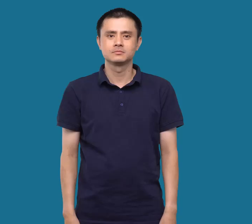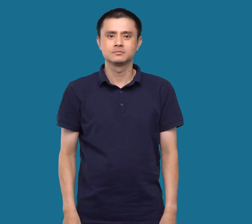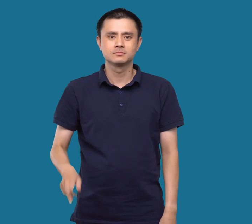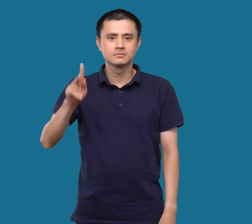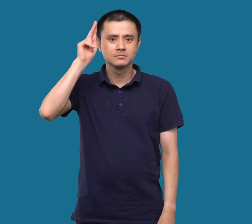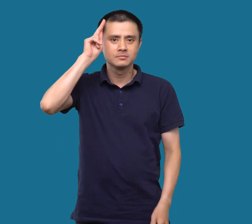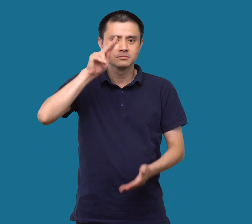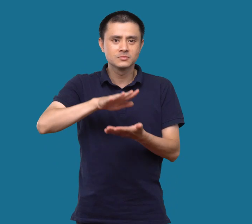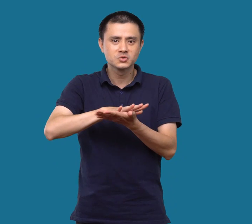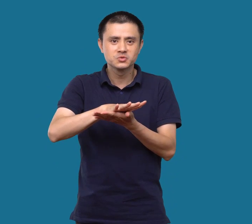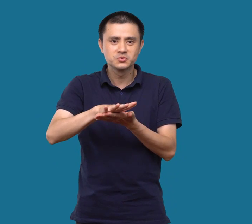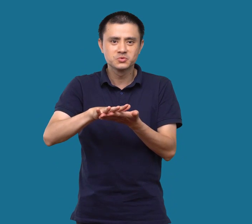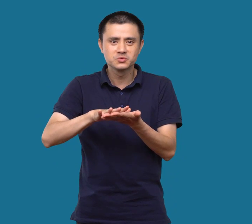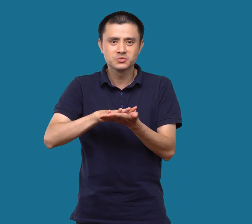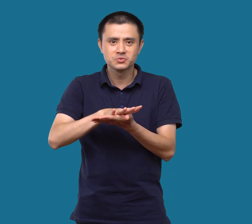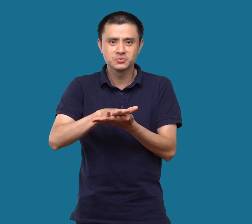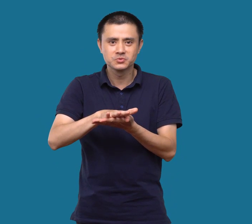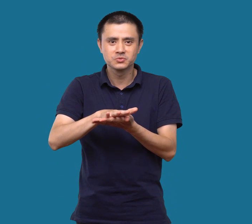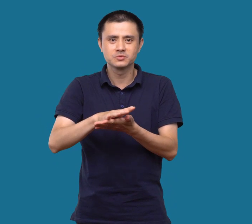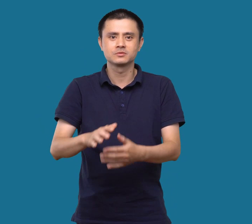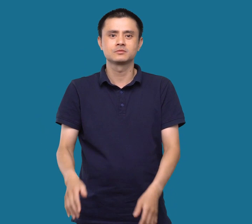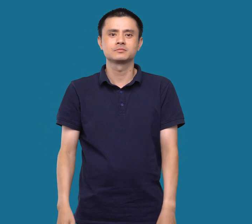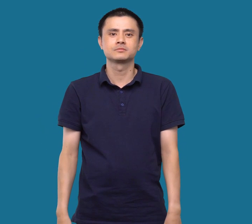kỉ niệm